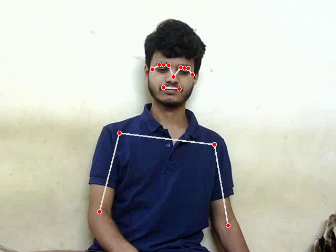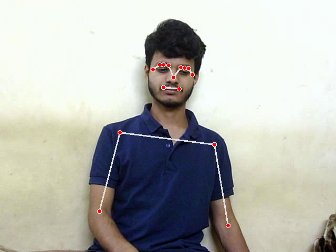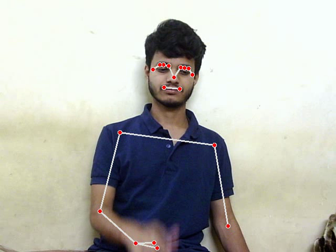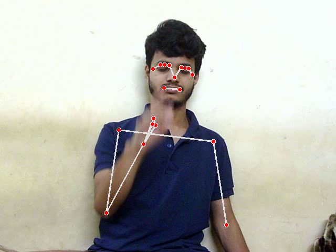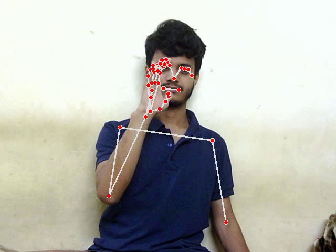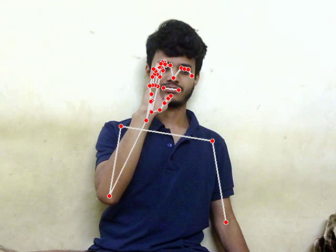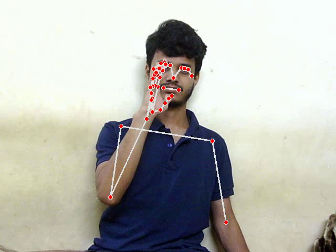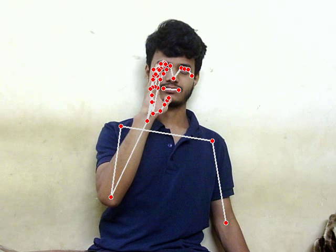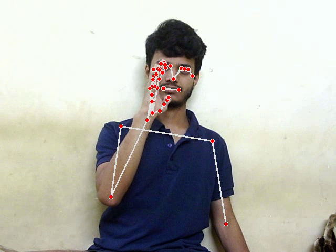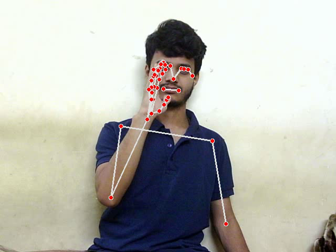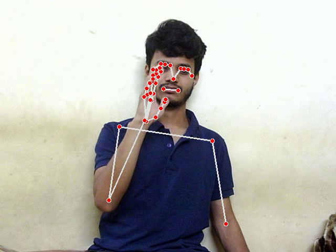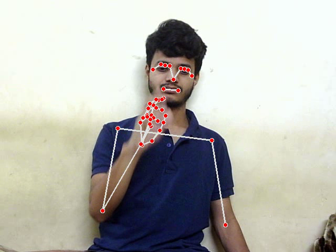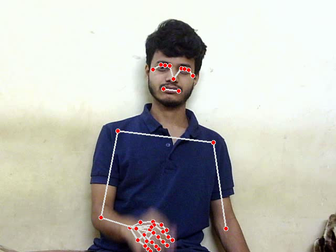mother